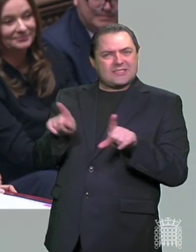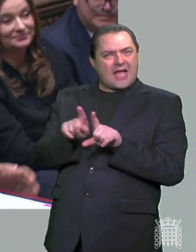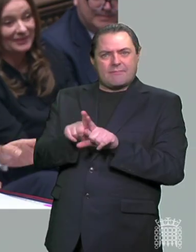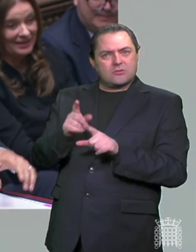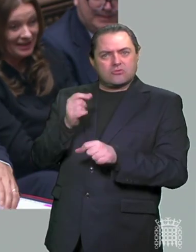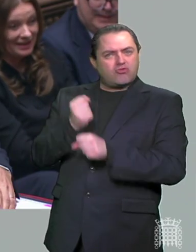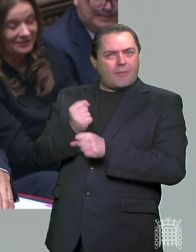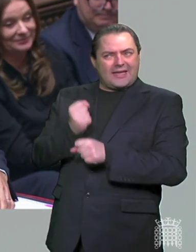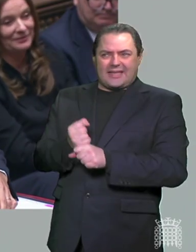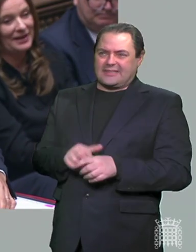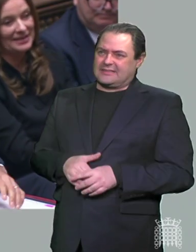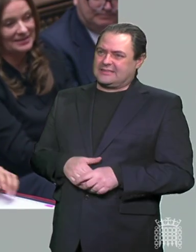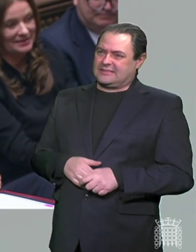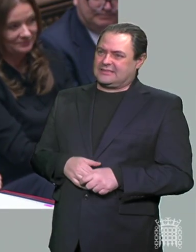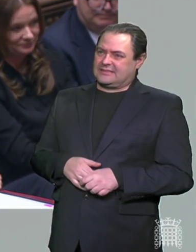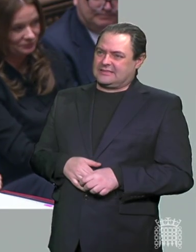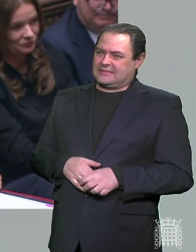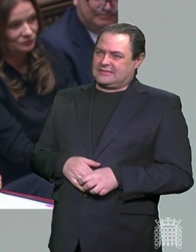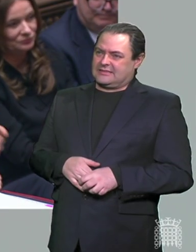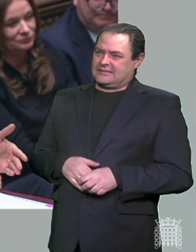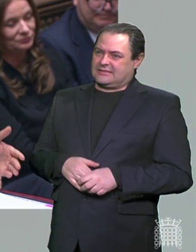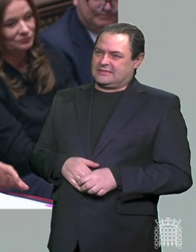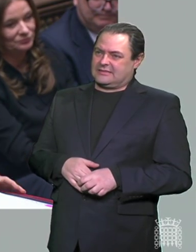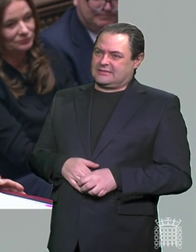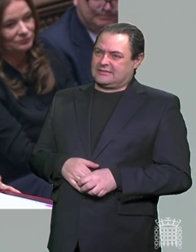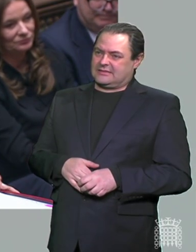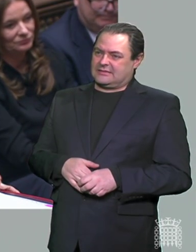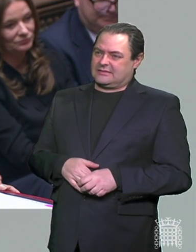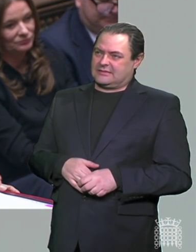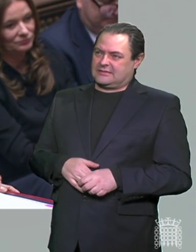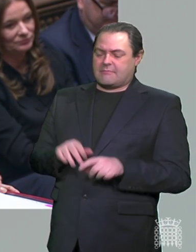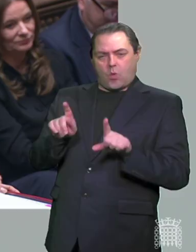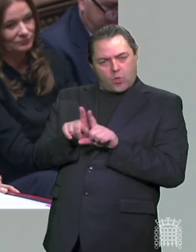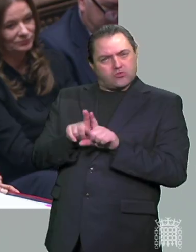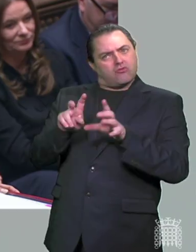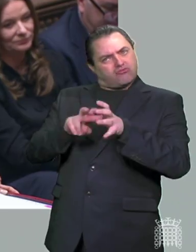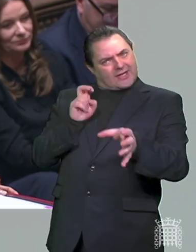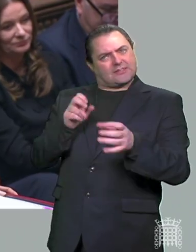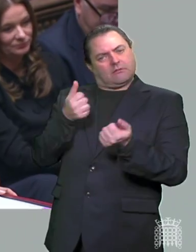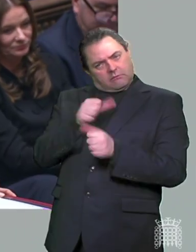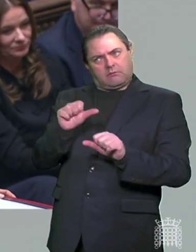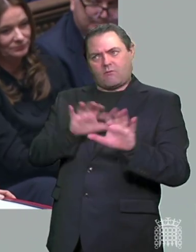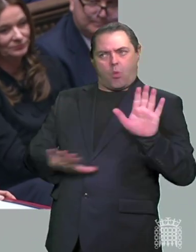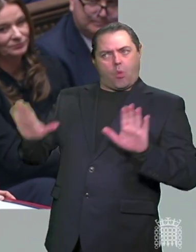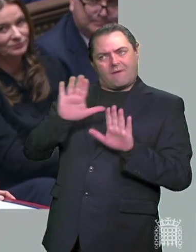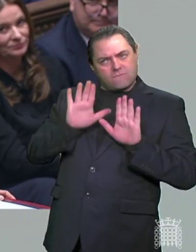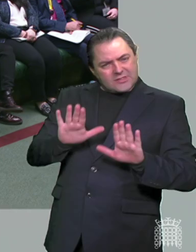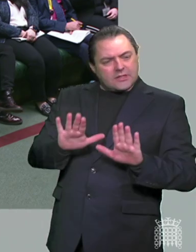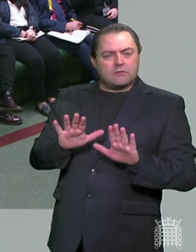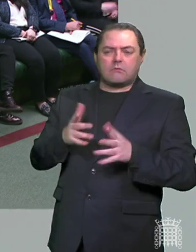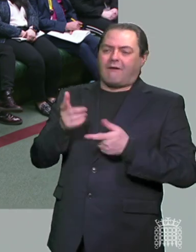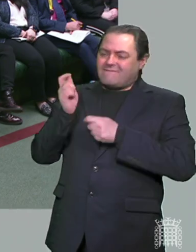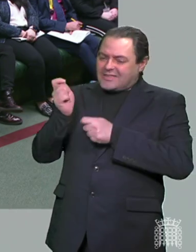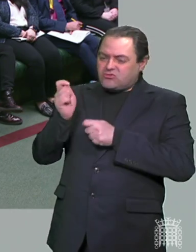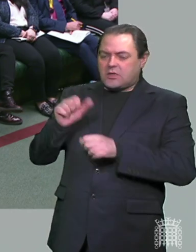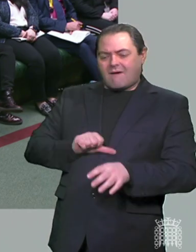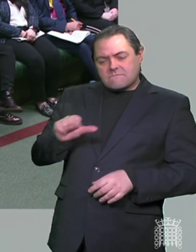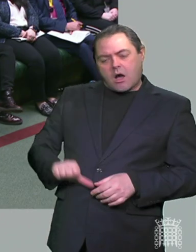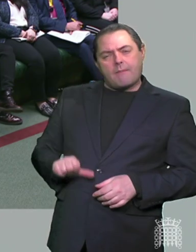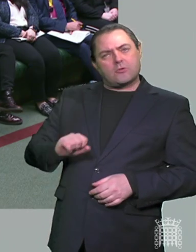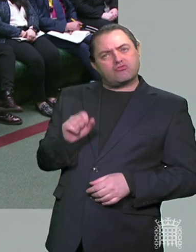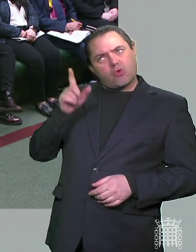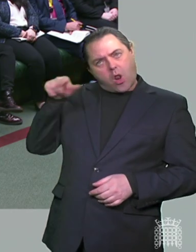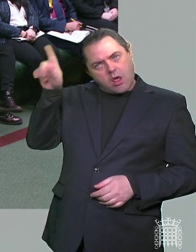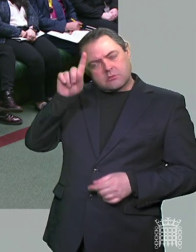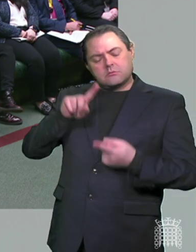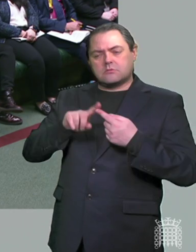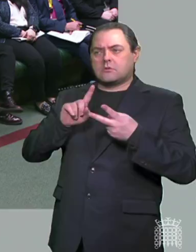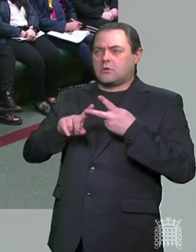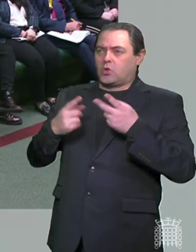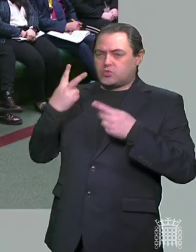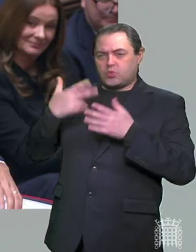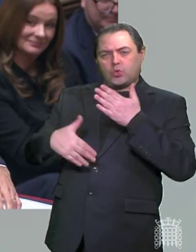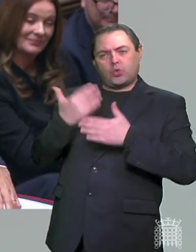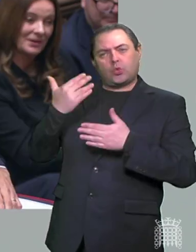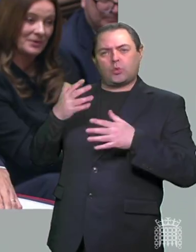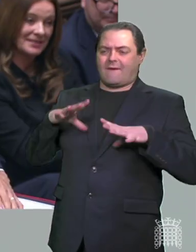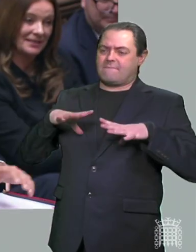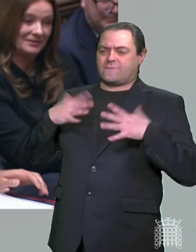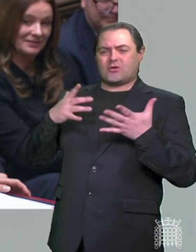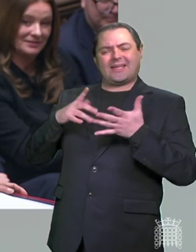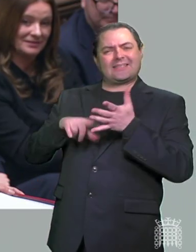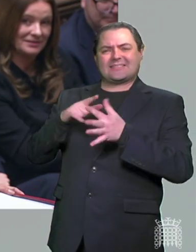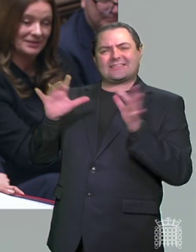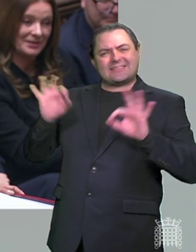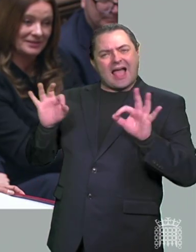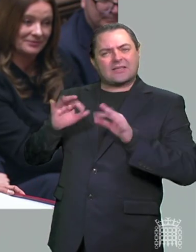Not only that, but we are taking advantage of Brexit to deliver for people across the UK, whether that is in the fishing and farming communities of Scotland or through the two new freeports that we have just announced.